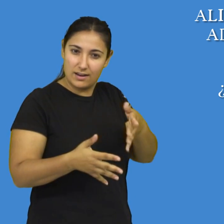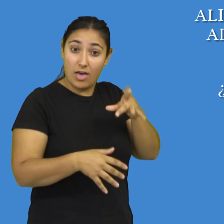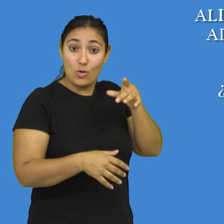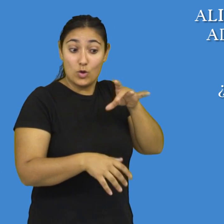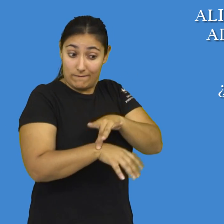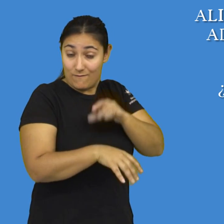enfermo